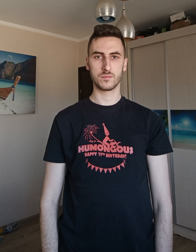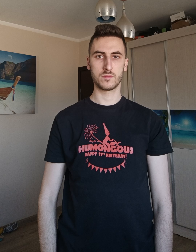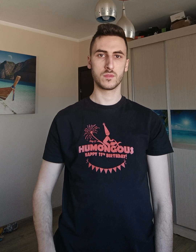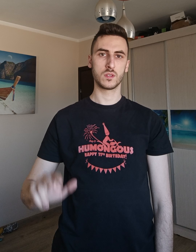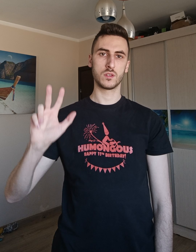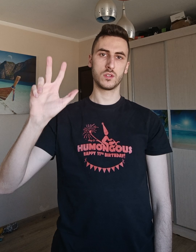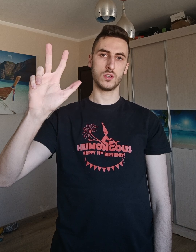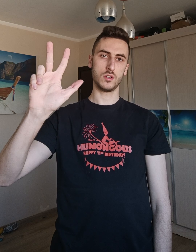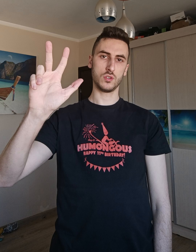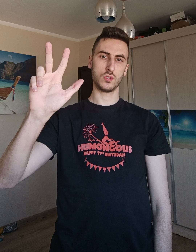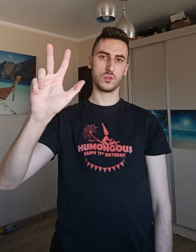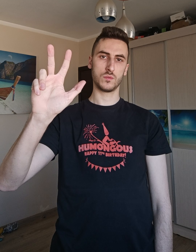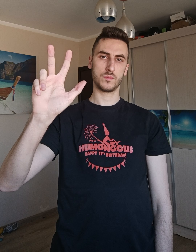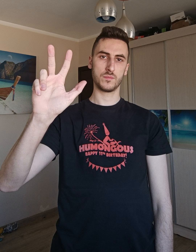שלוש